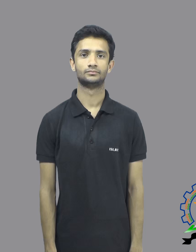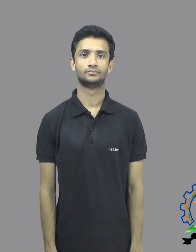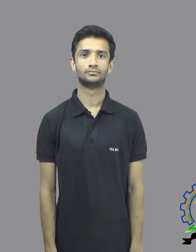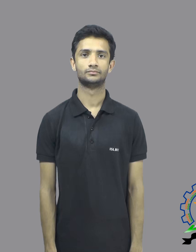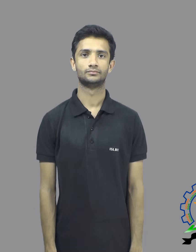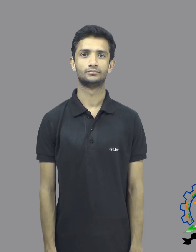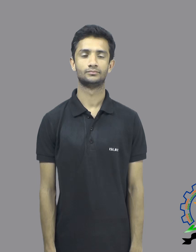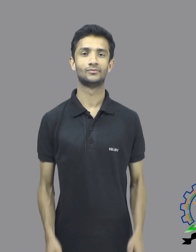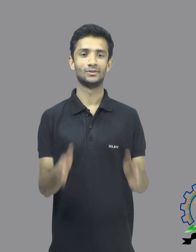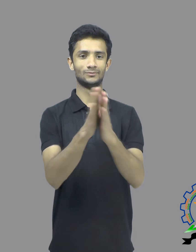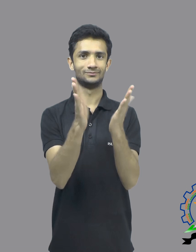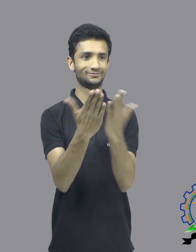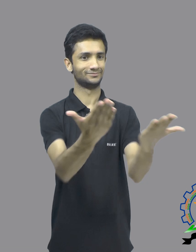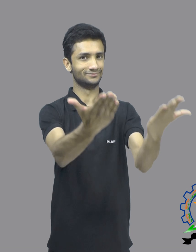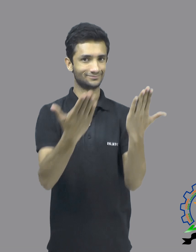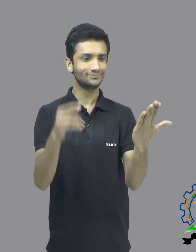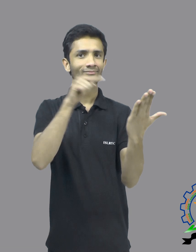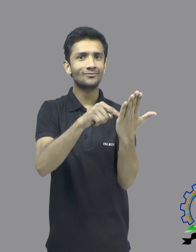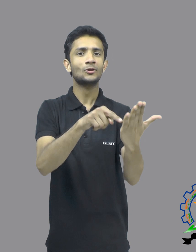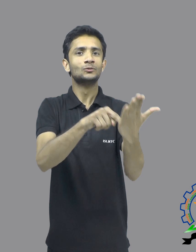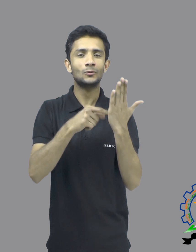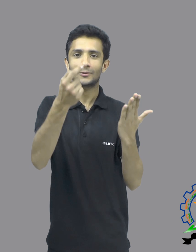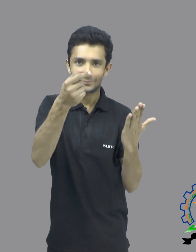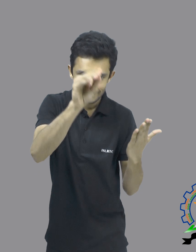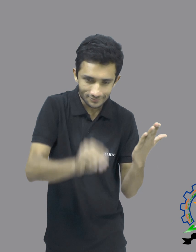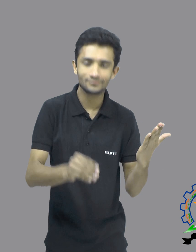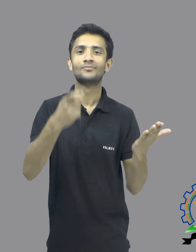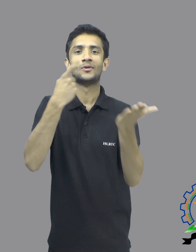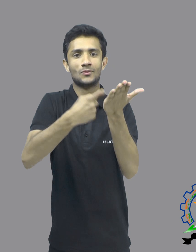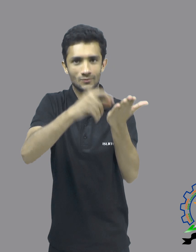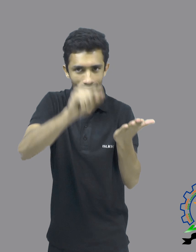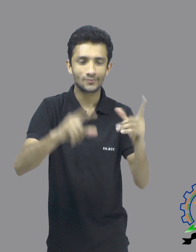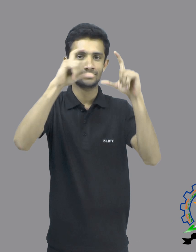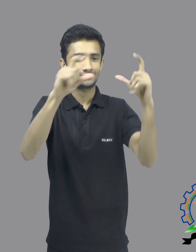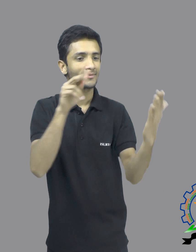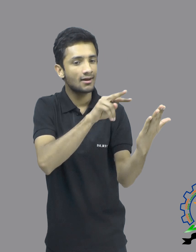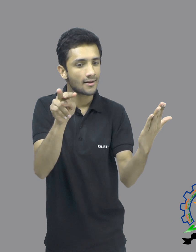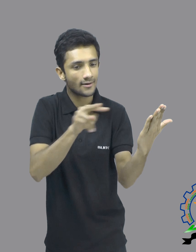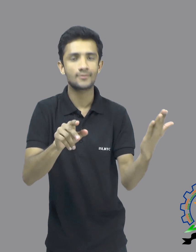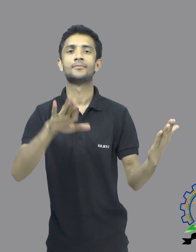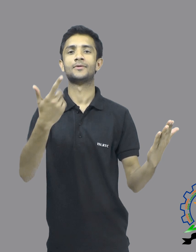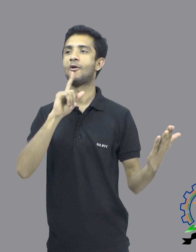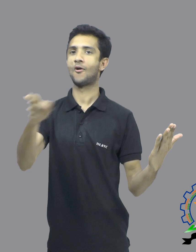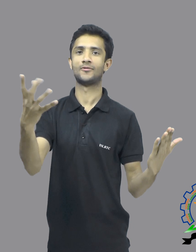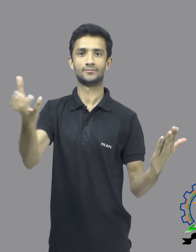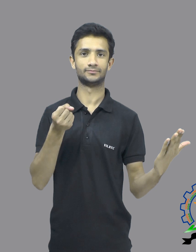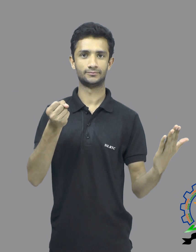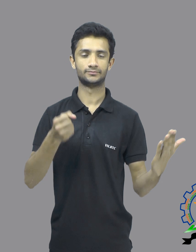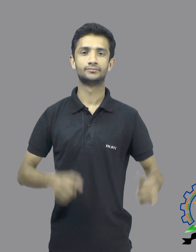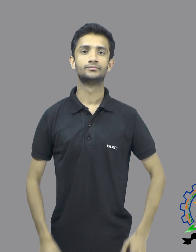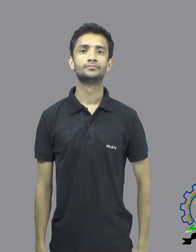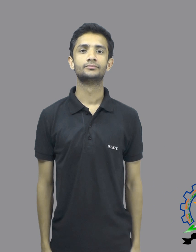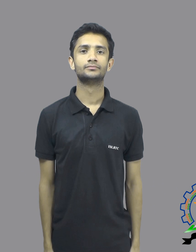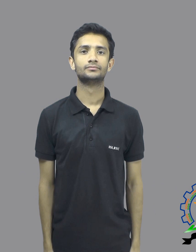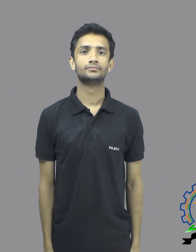Catalogue